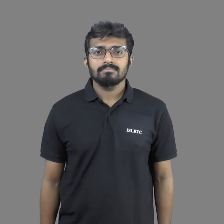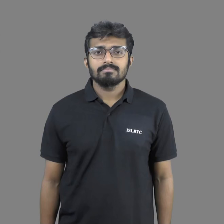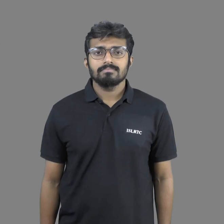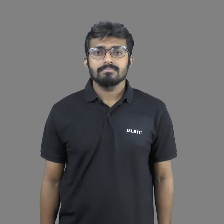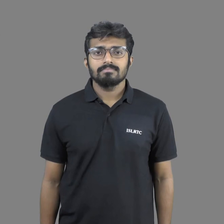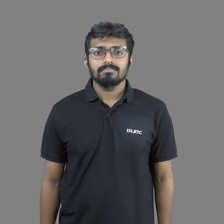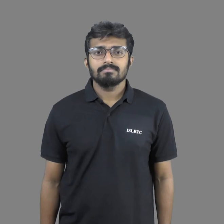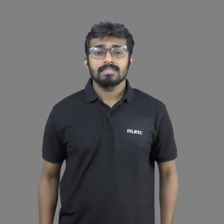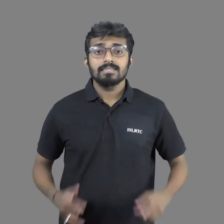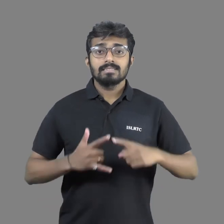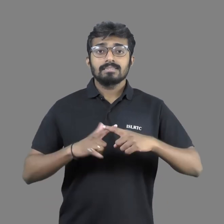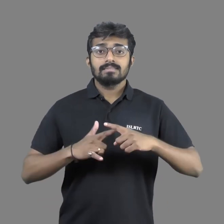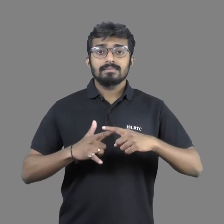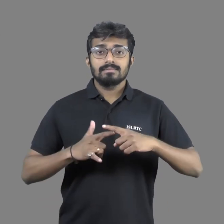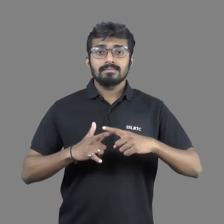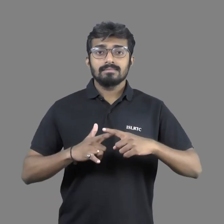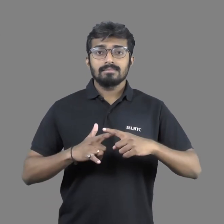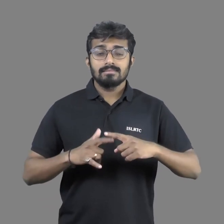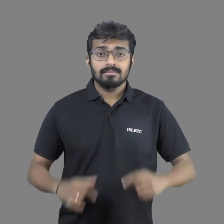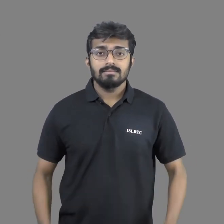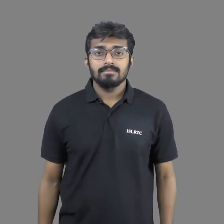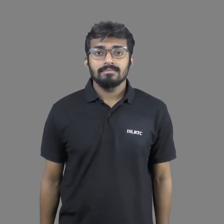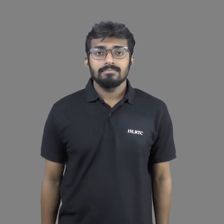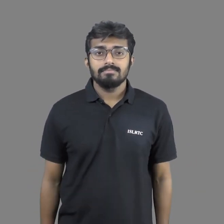Test (Indore)